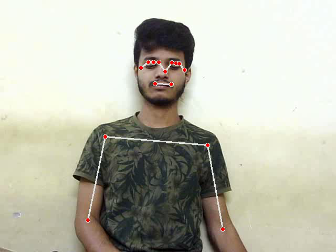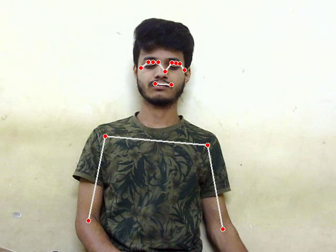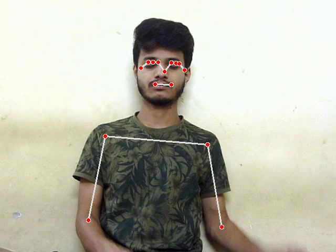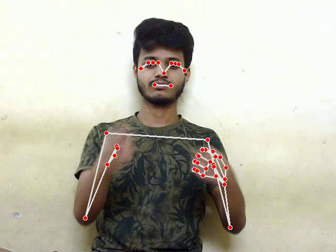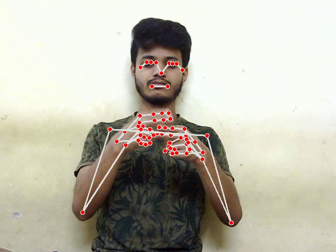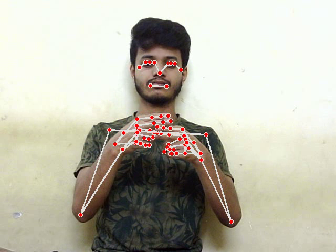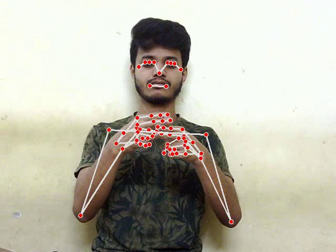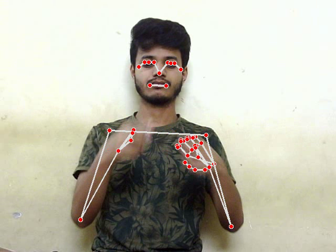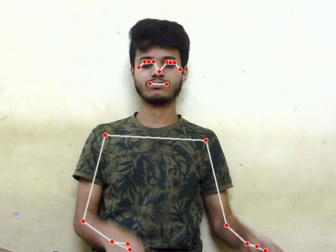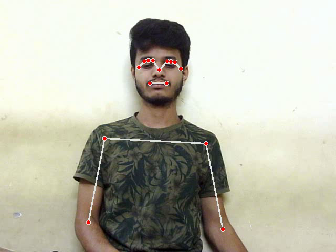name